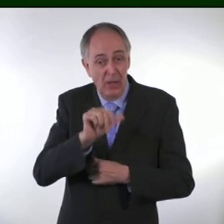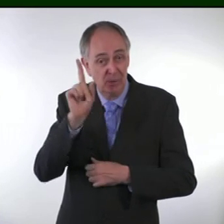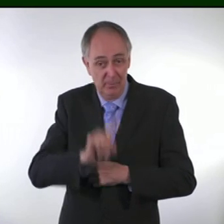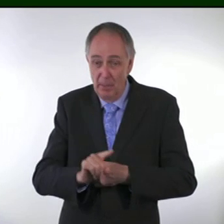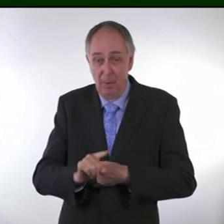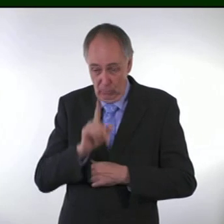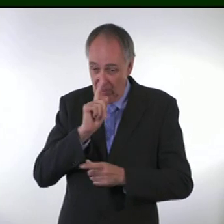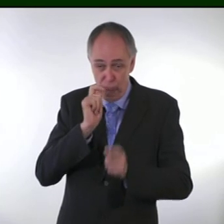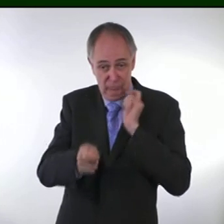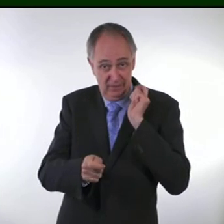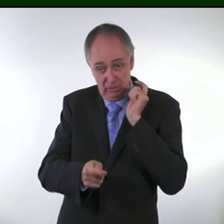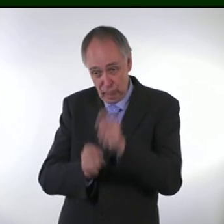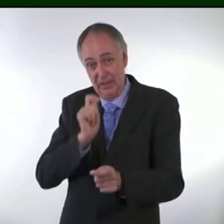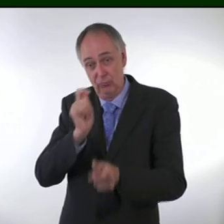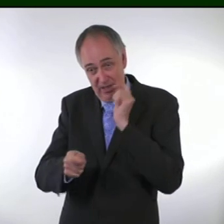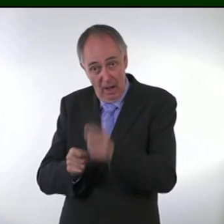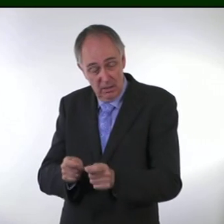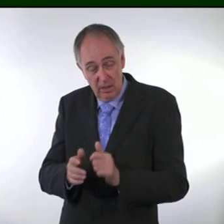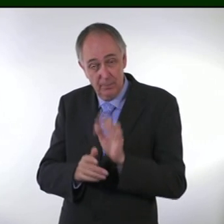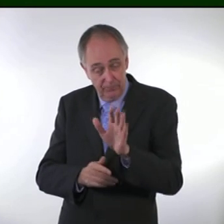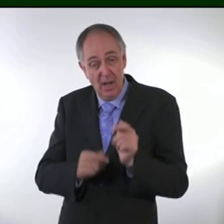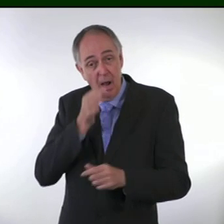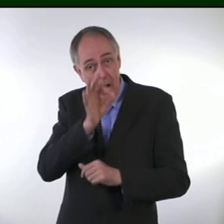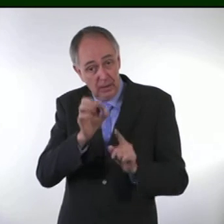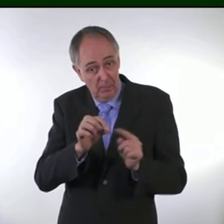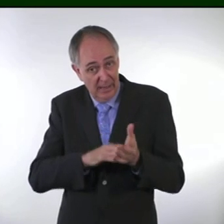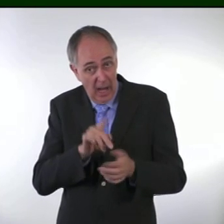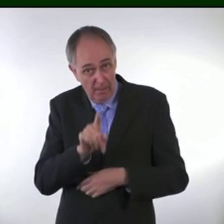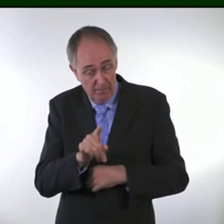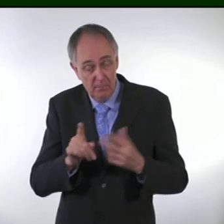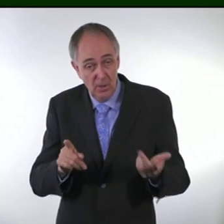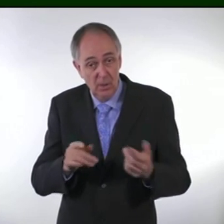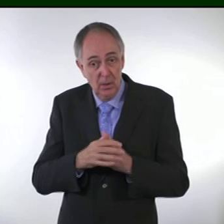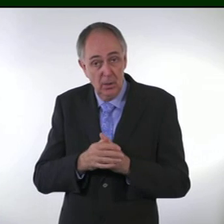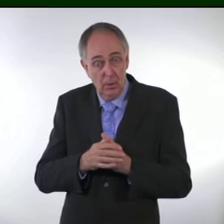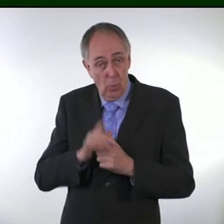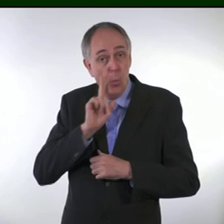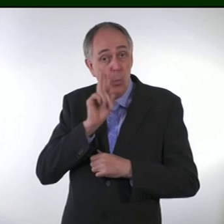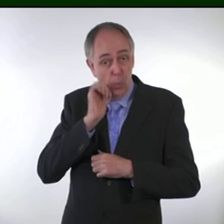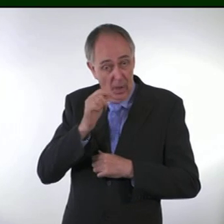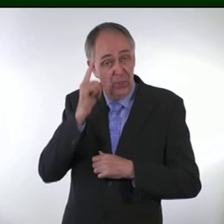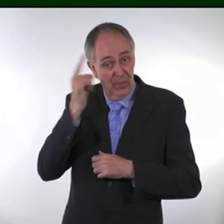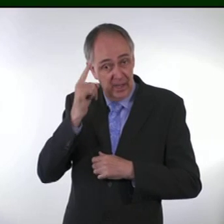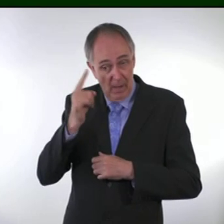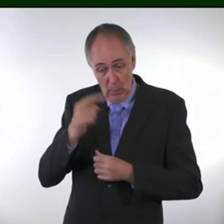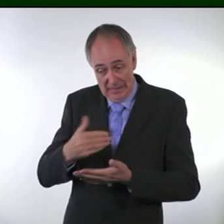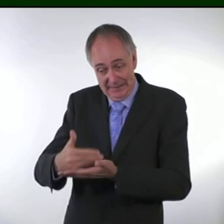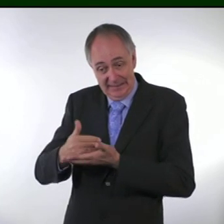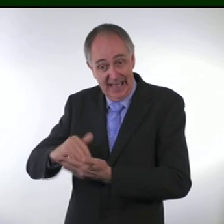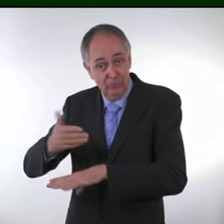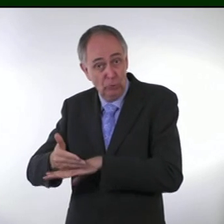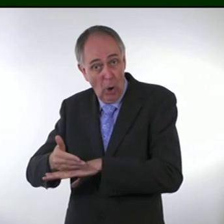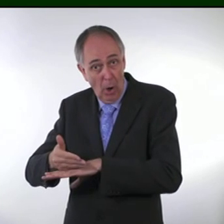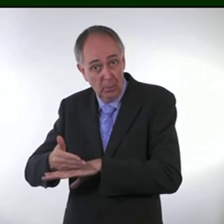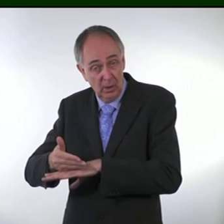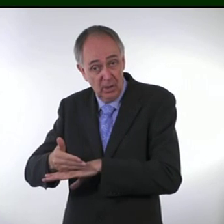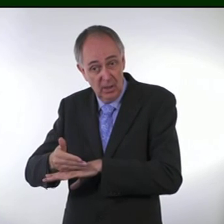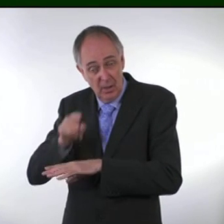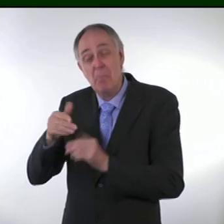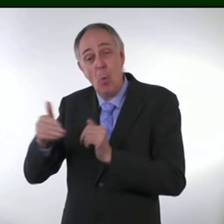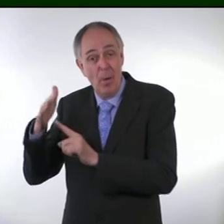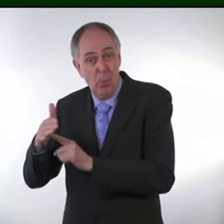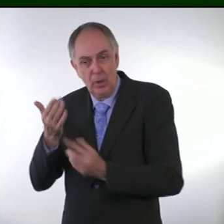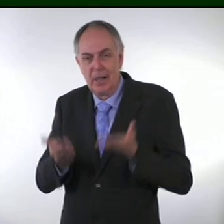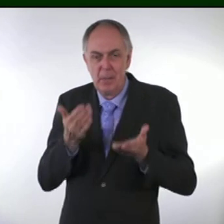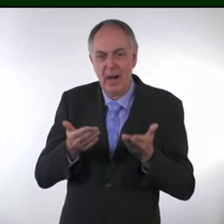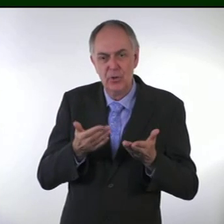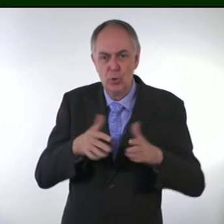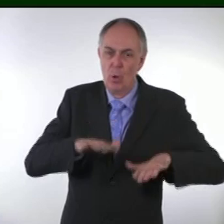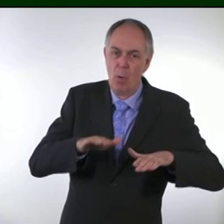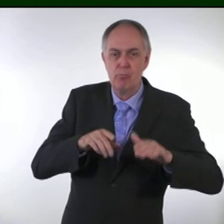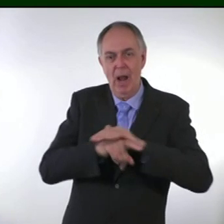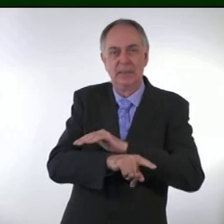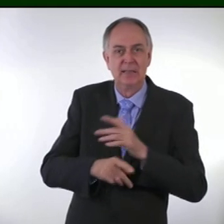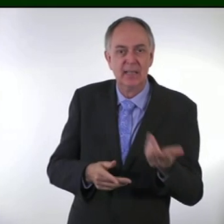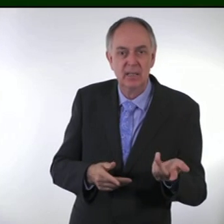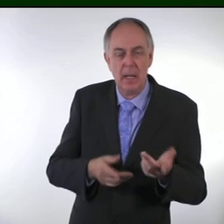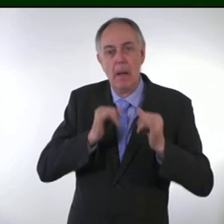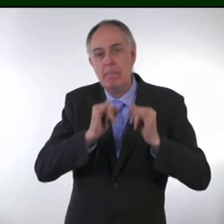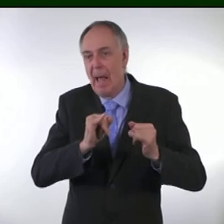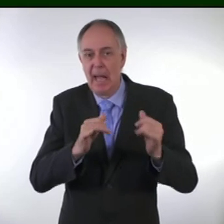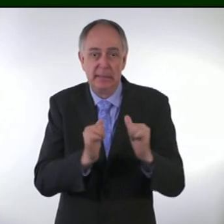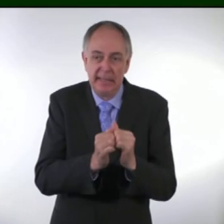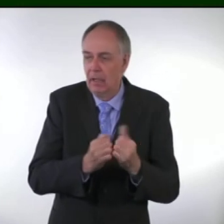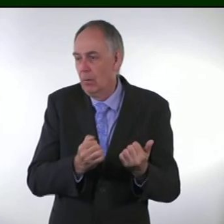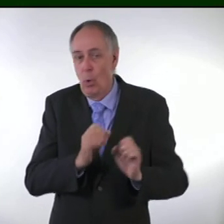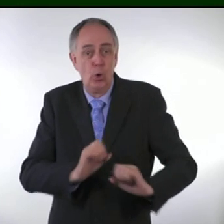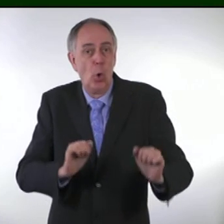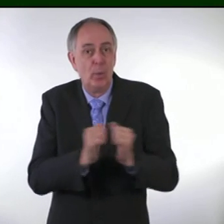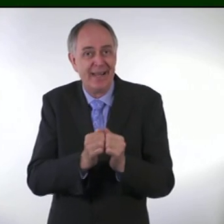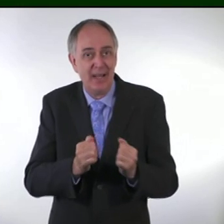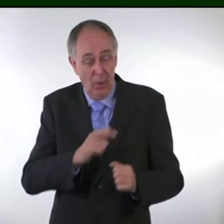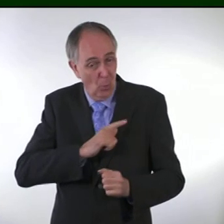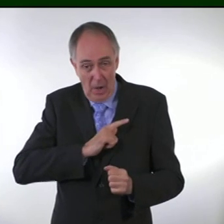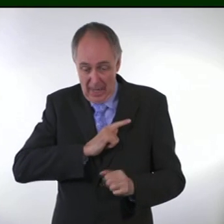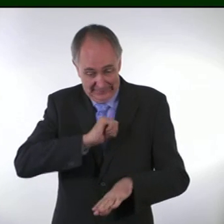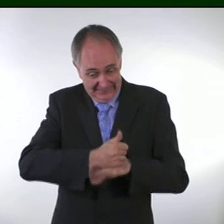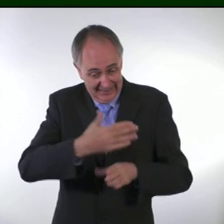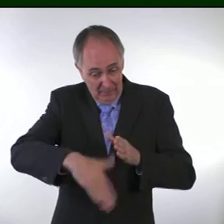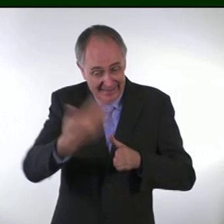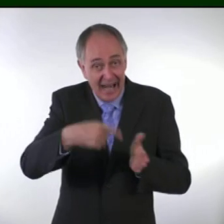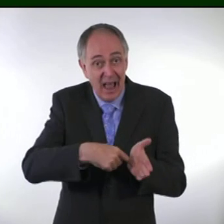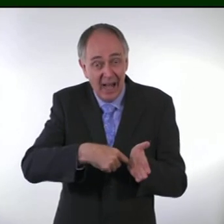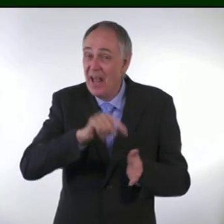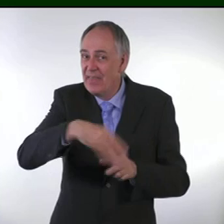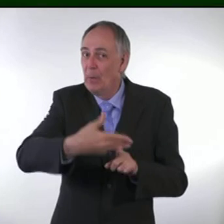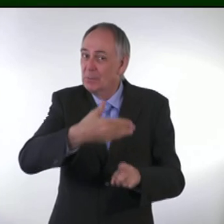In Britain’s hour of need, will the Prime Minister put the practical imperative of saving jobs before his Brexit ideology, rather than risk a bad deal or a no deal due to the deadline set before coronavirus?